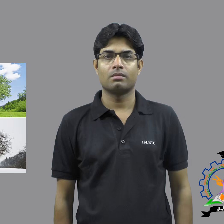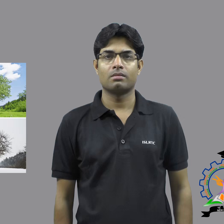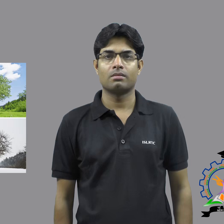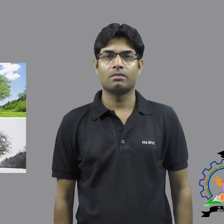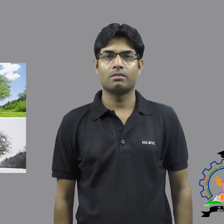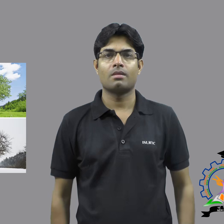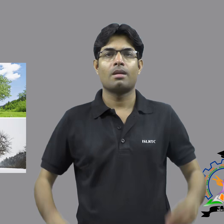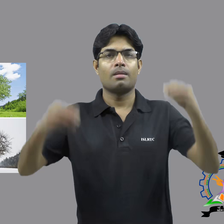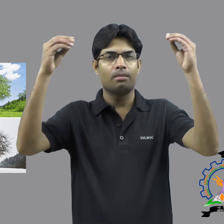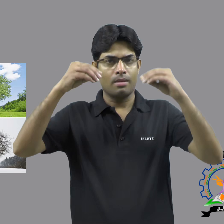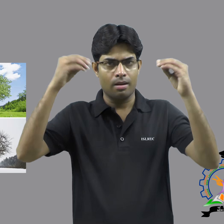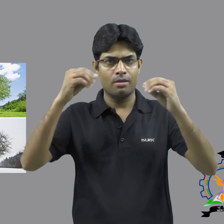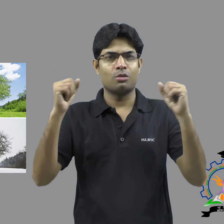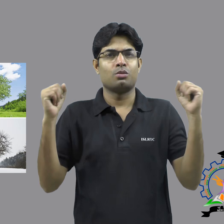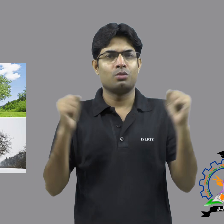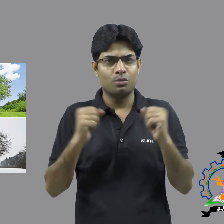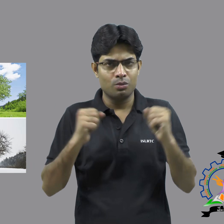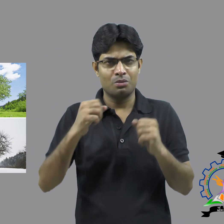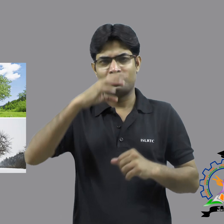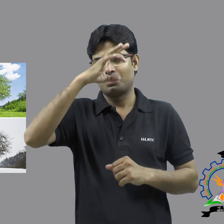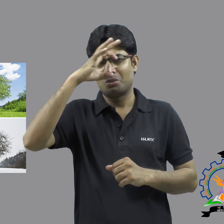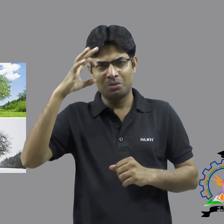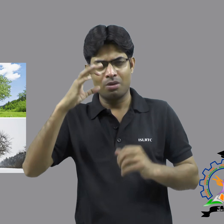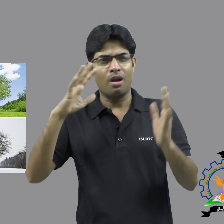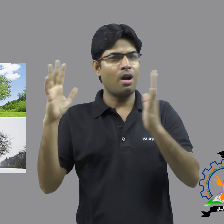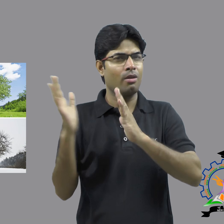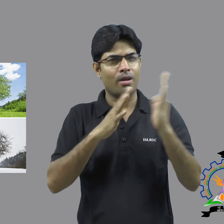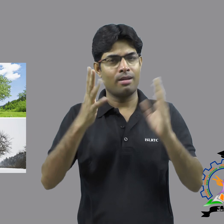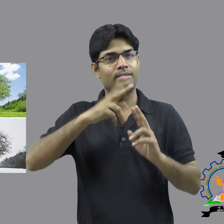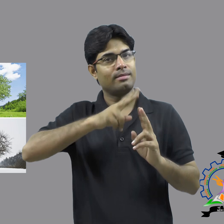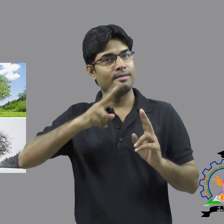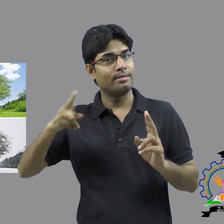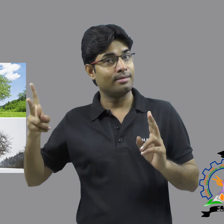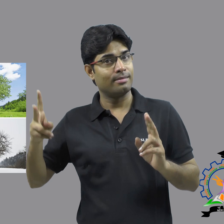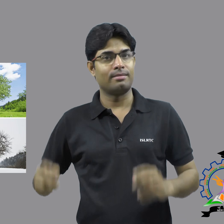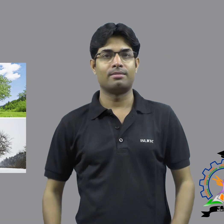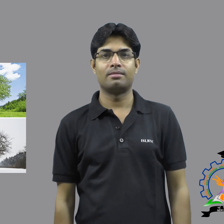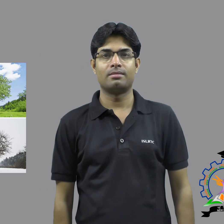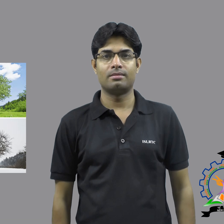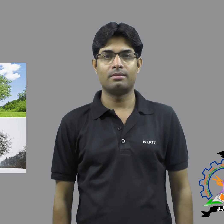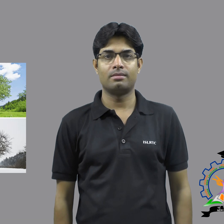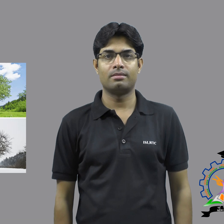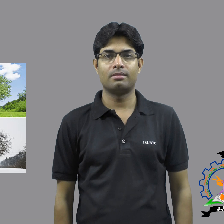Season